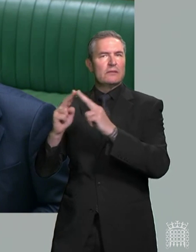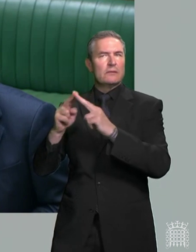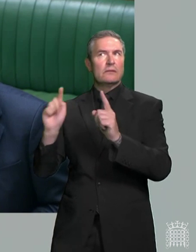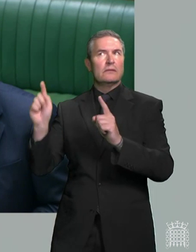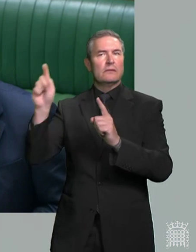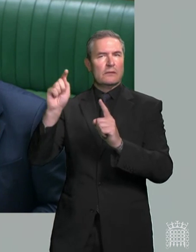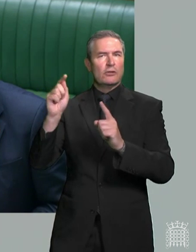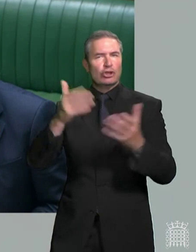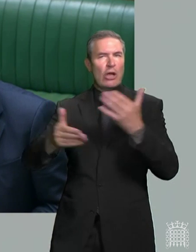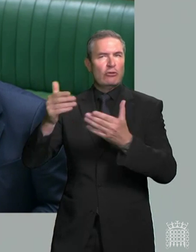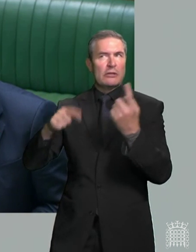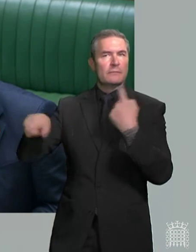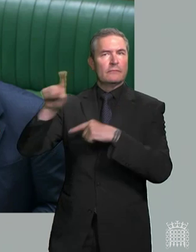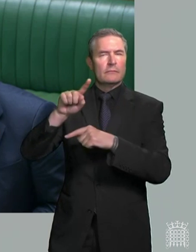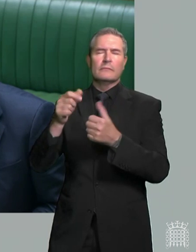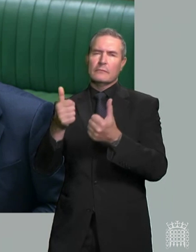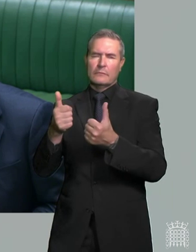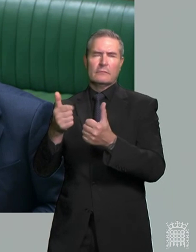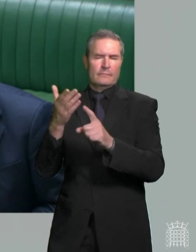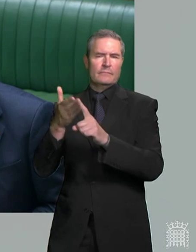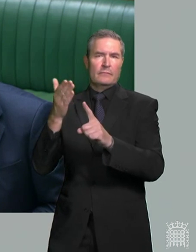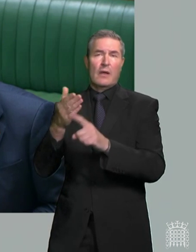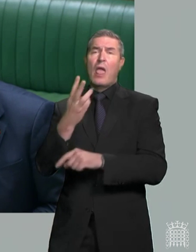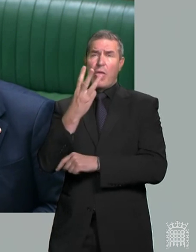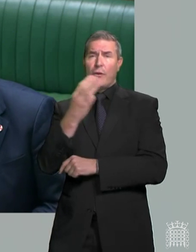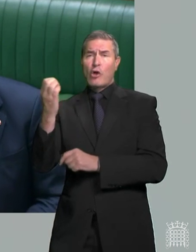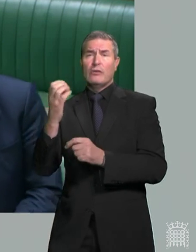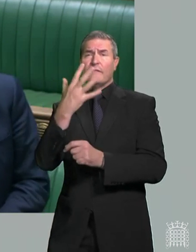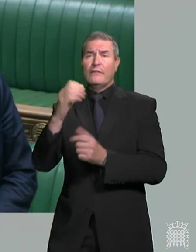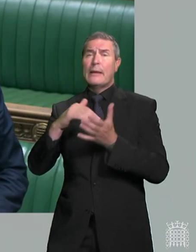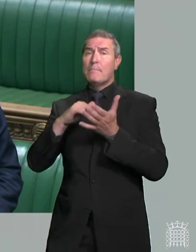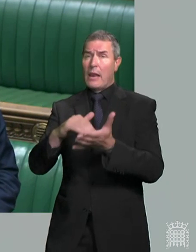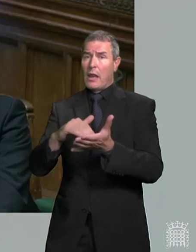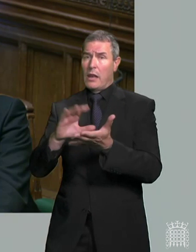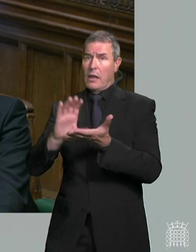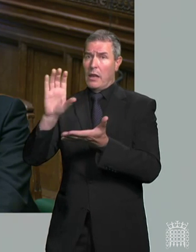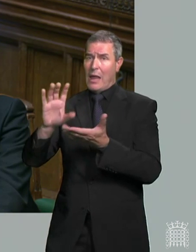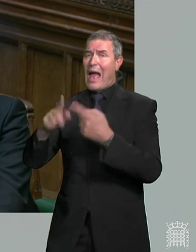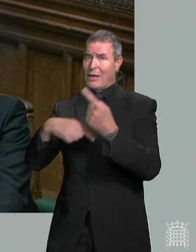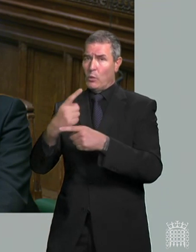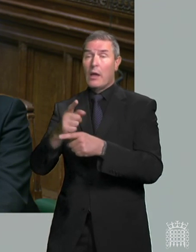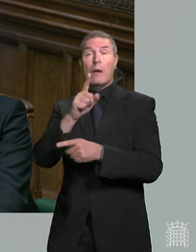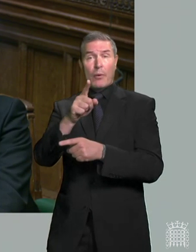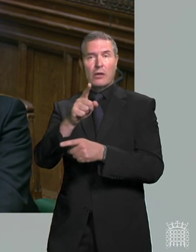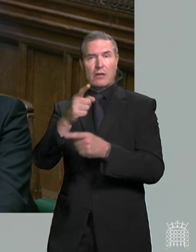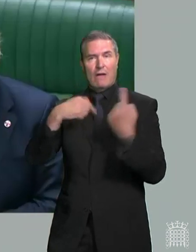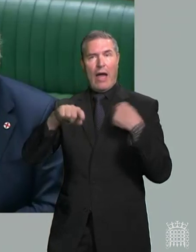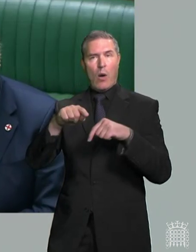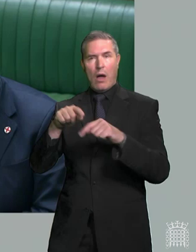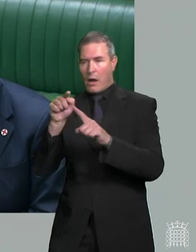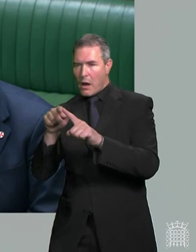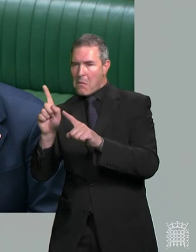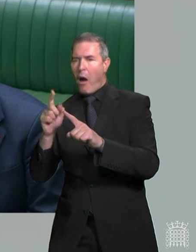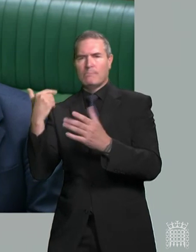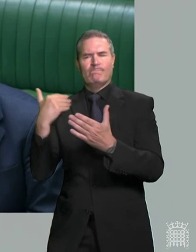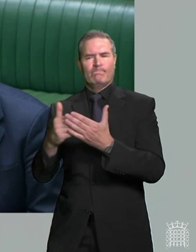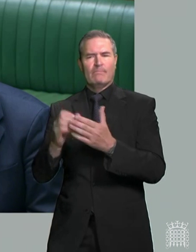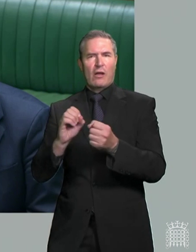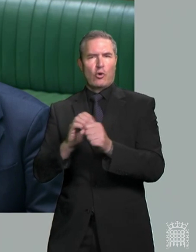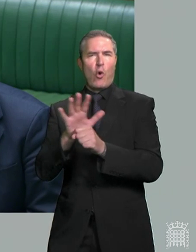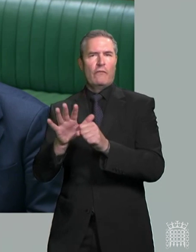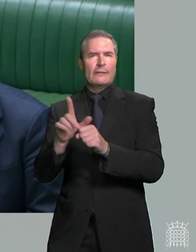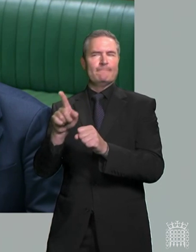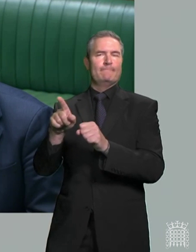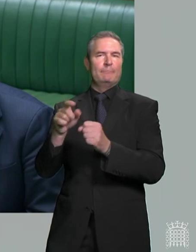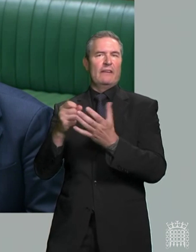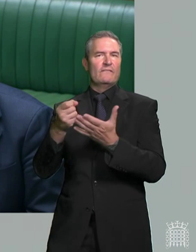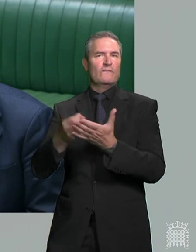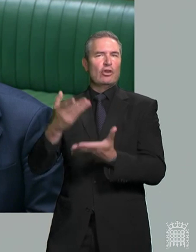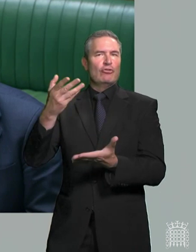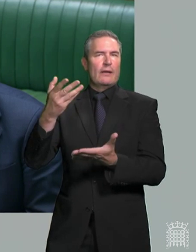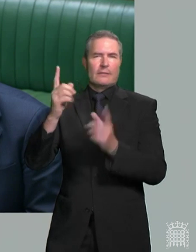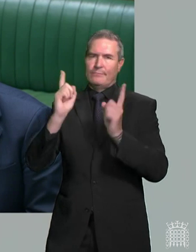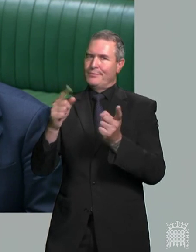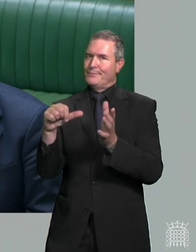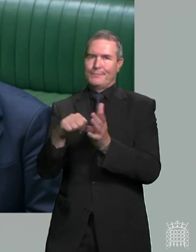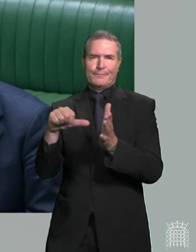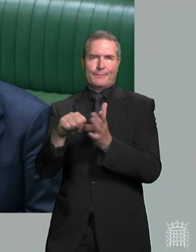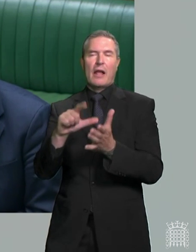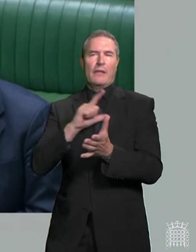Charitable hospices receive £350 million of Government funding annually, but he is also right to draw attention to the difficulties they have had in fundraising this year and over the pandemic.